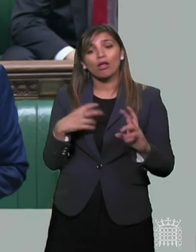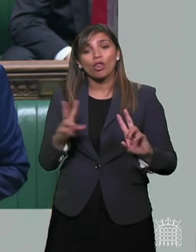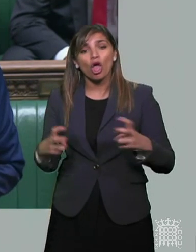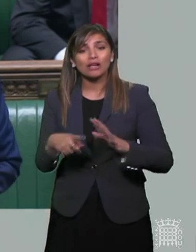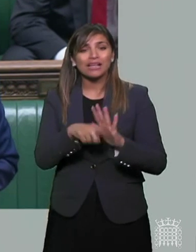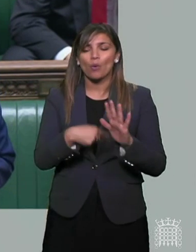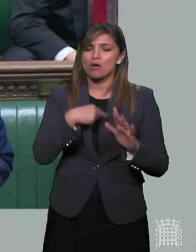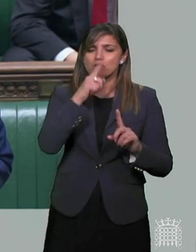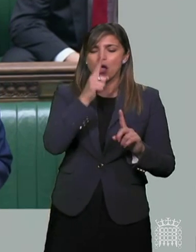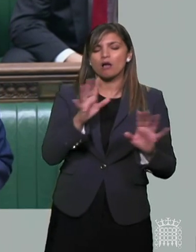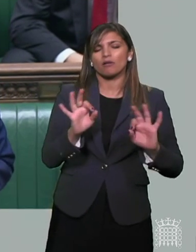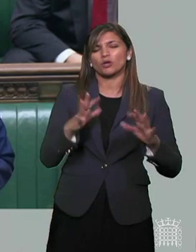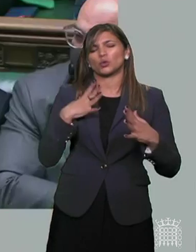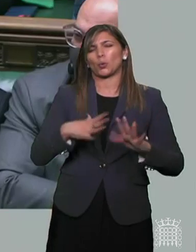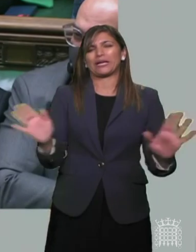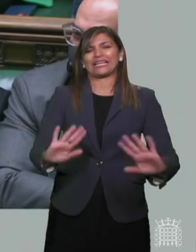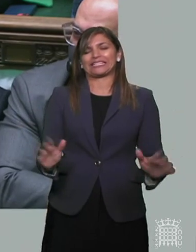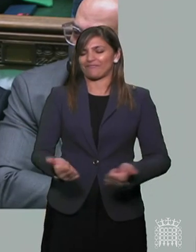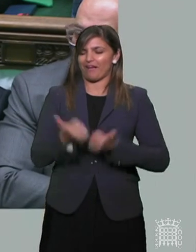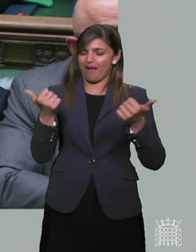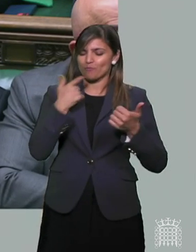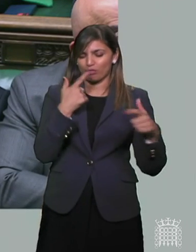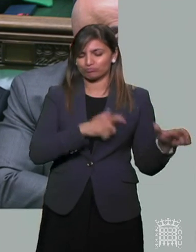They were not. Only last week—